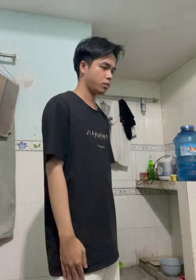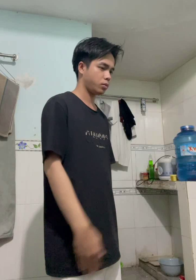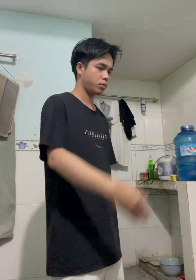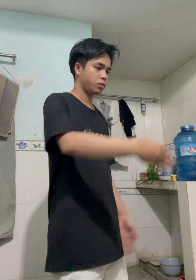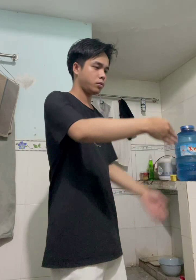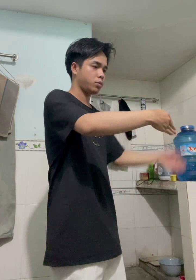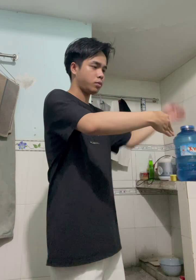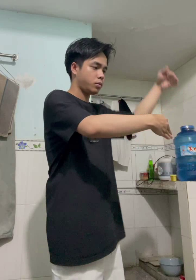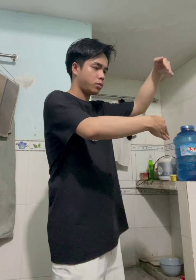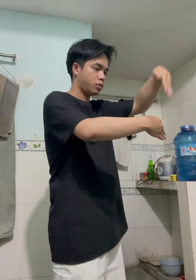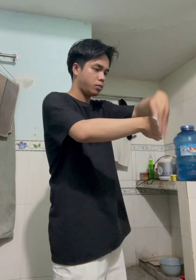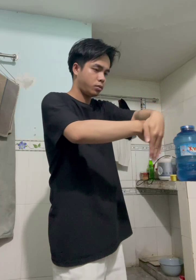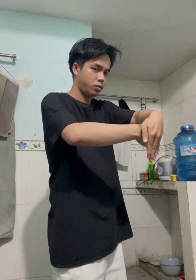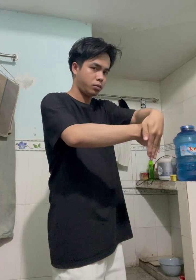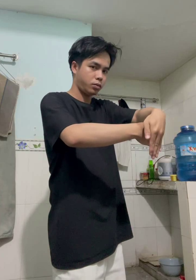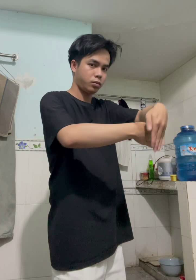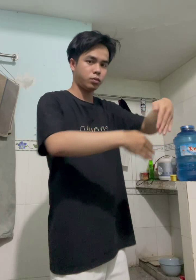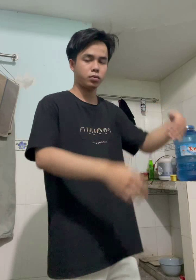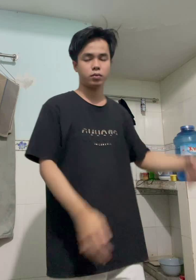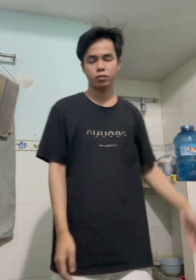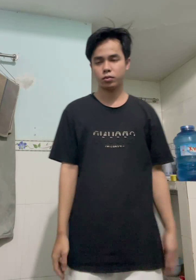buoi chieu